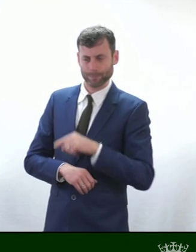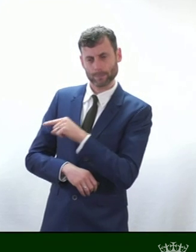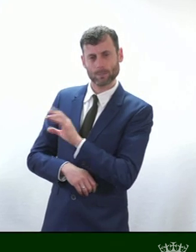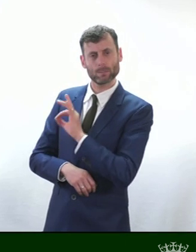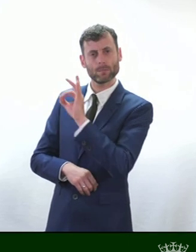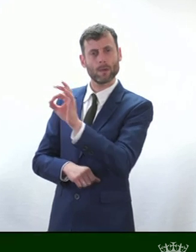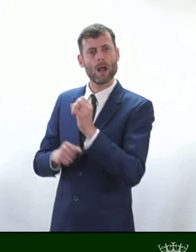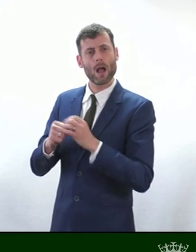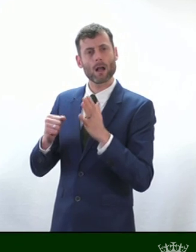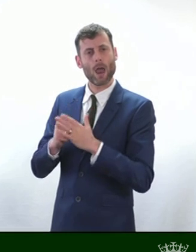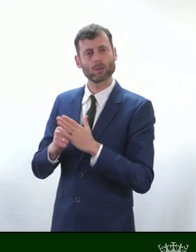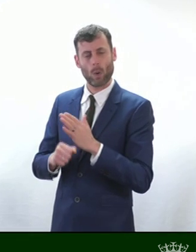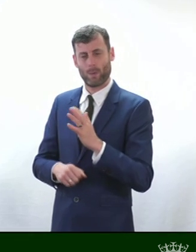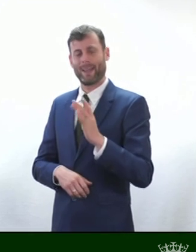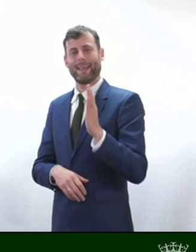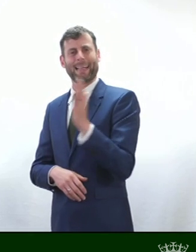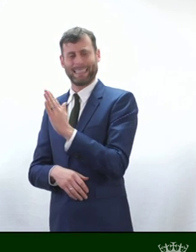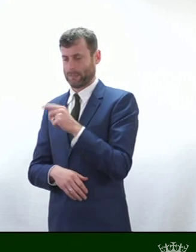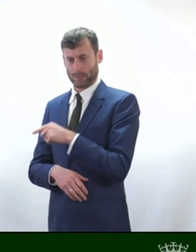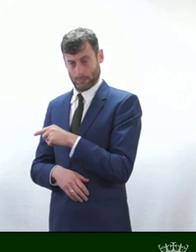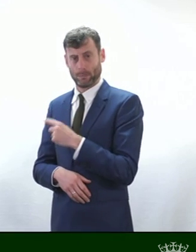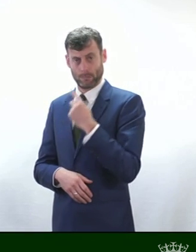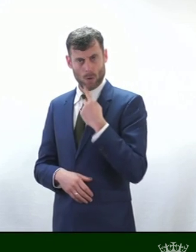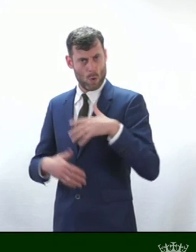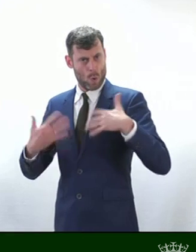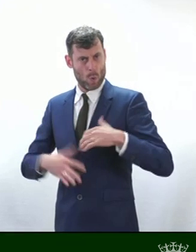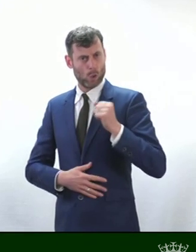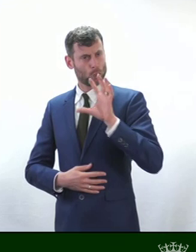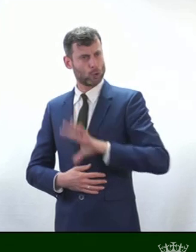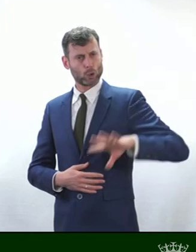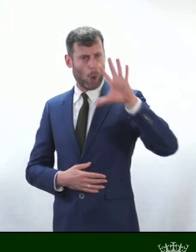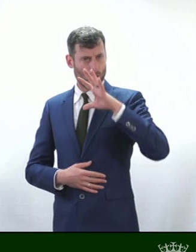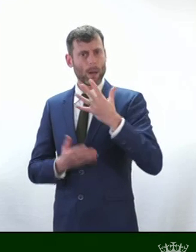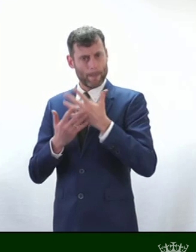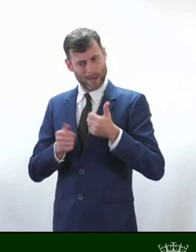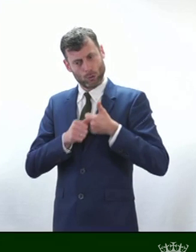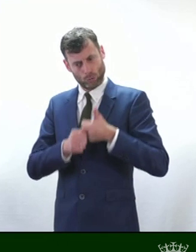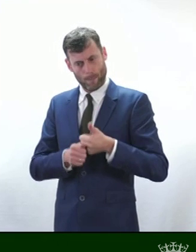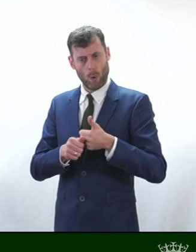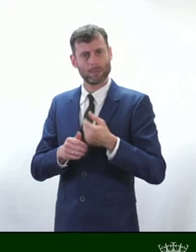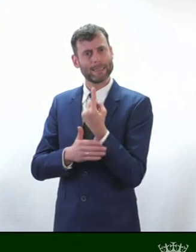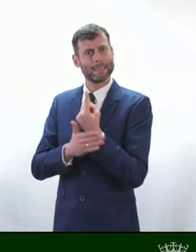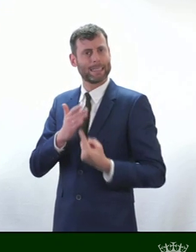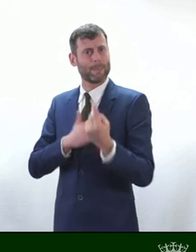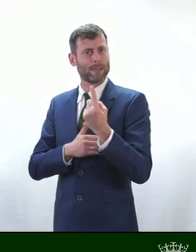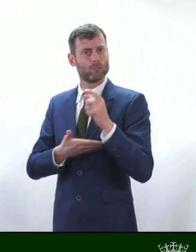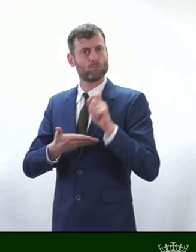Friend the Member for Glasgow East on why support for independence is so high, so maybe I can tempt him with a couple of reasons.